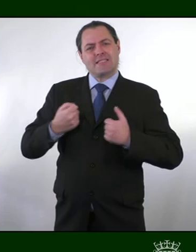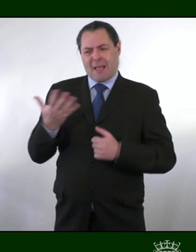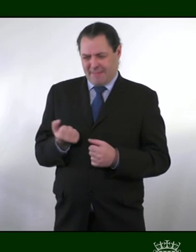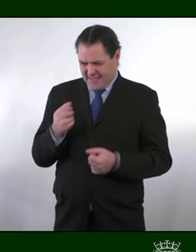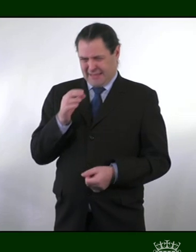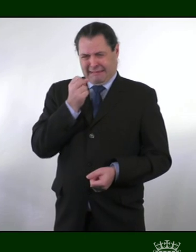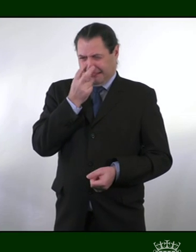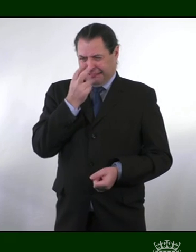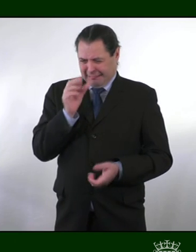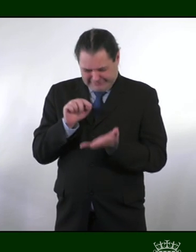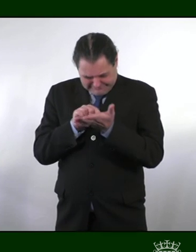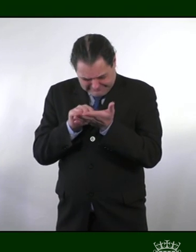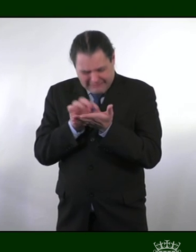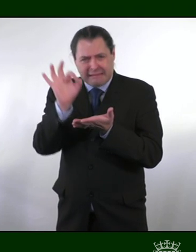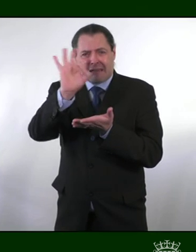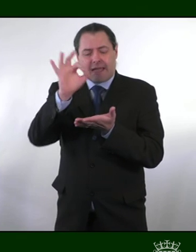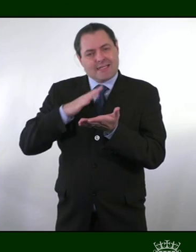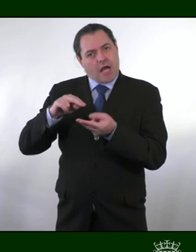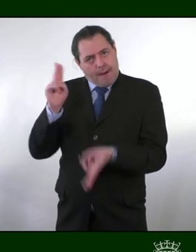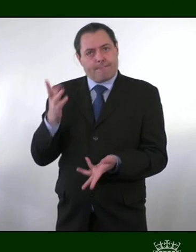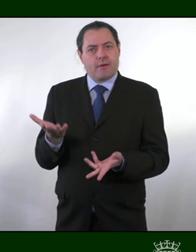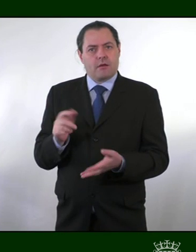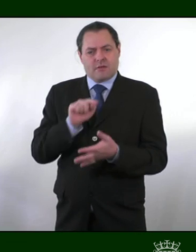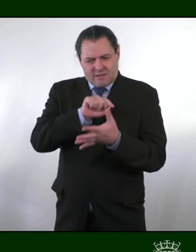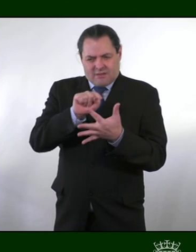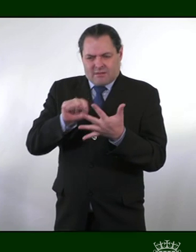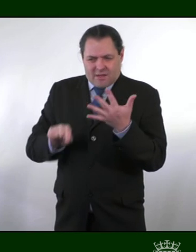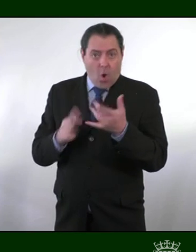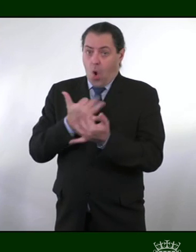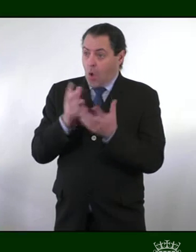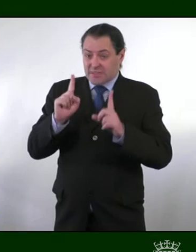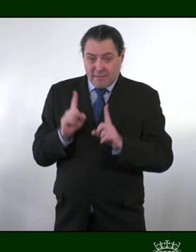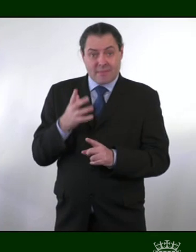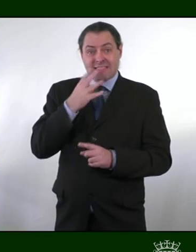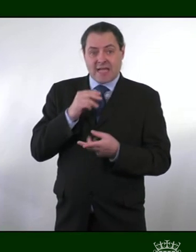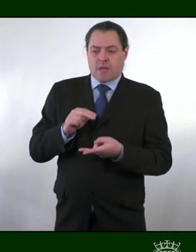Businesses across the country have been racking up debt while their incomes have not been there.